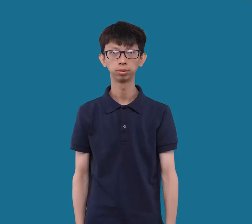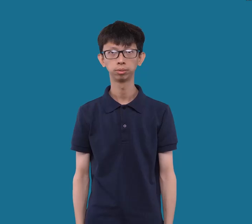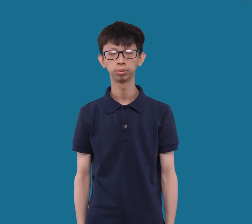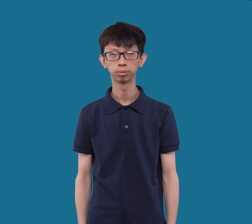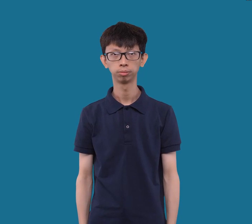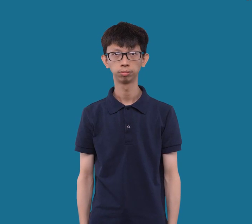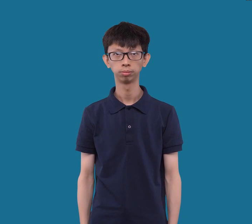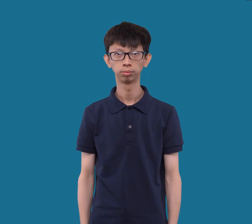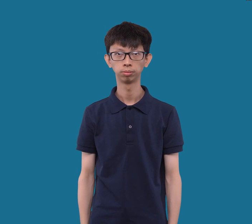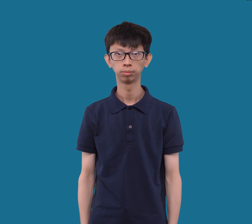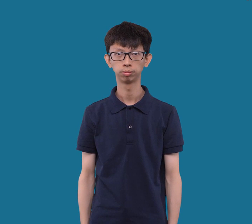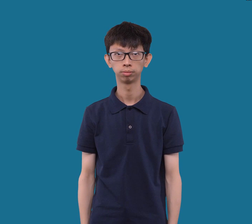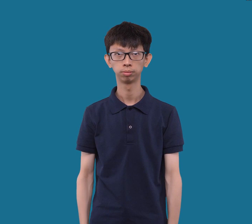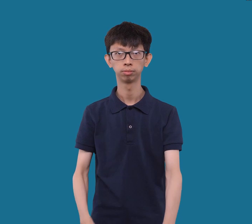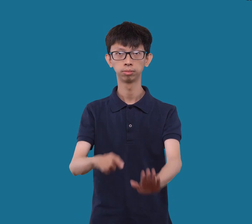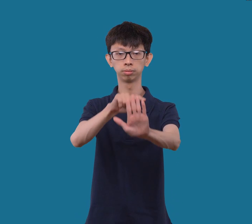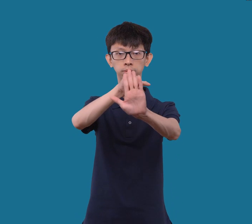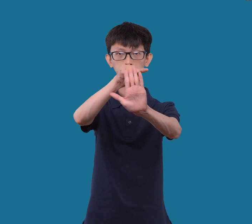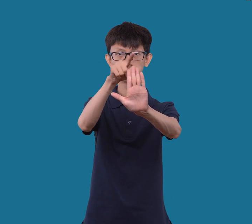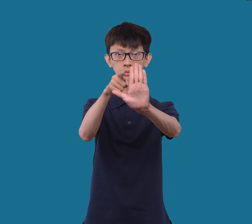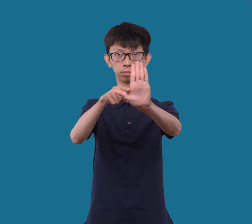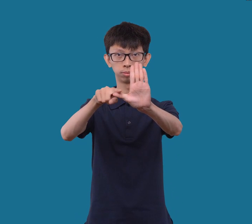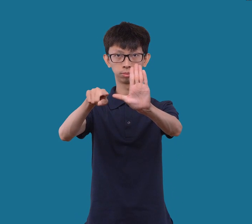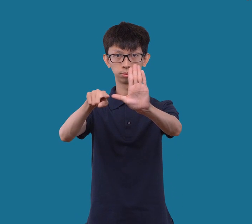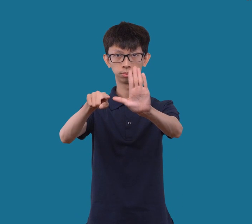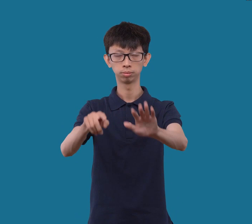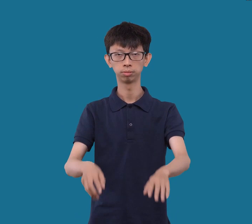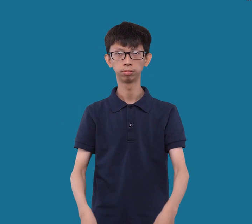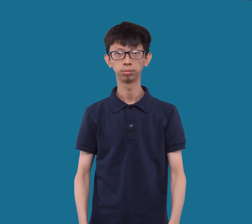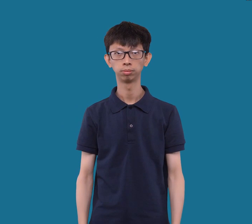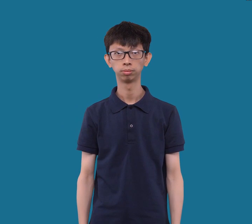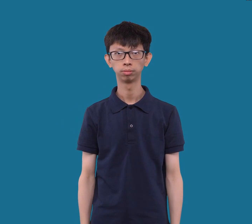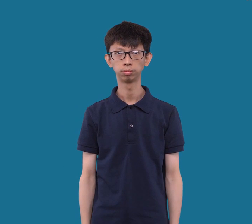đường biên giới